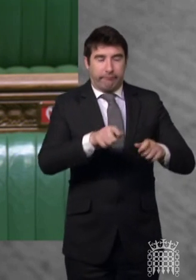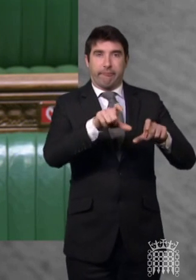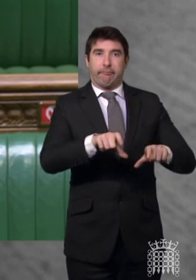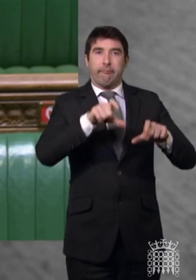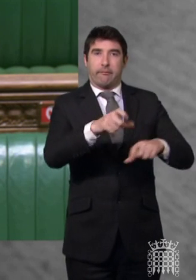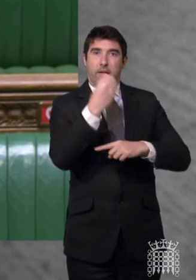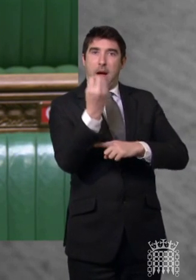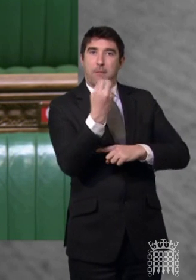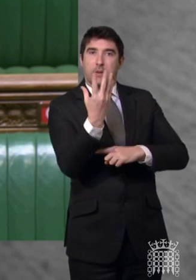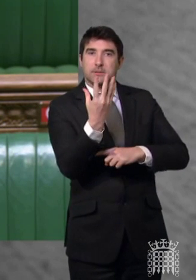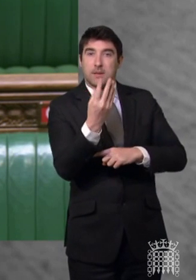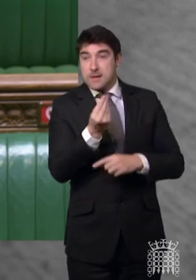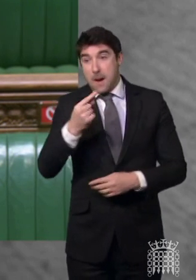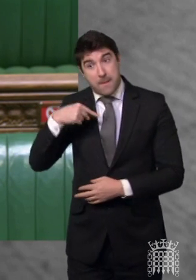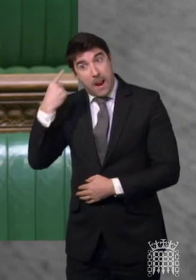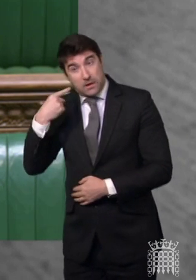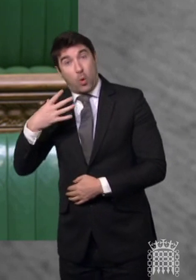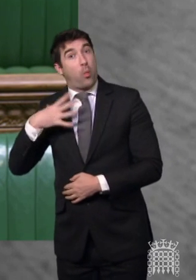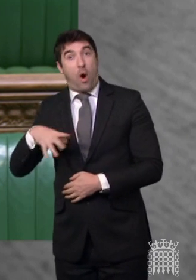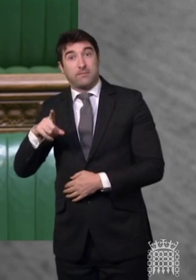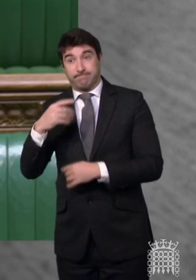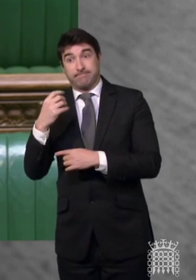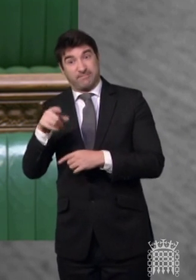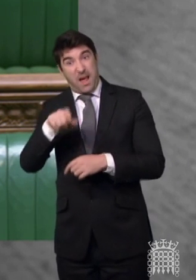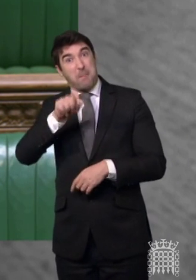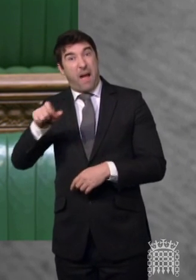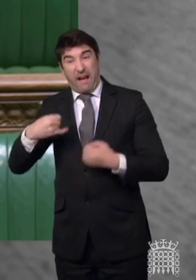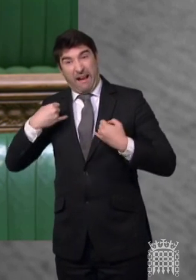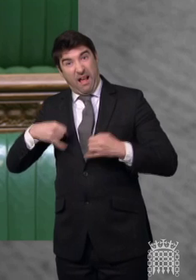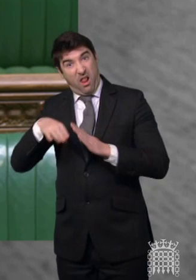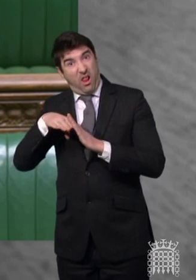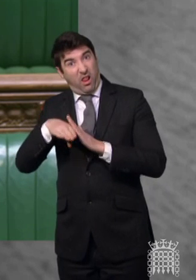Frontline healthcare workers warn of oxygen supplies running low.